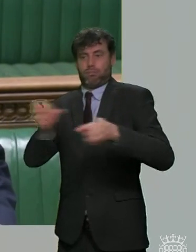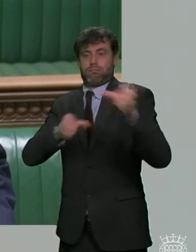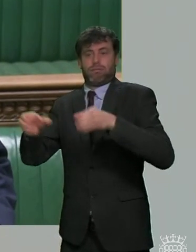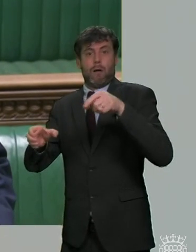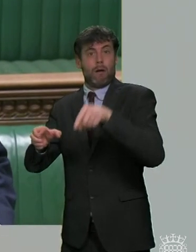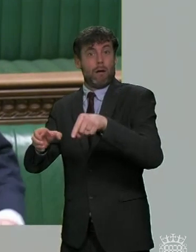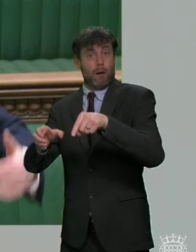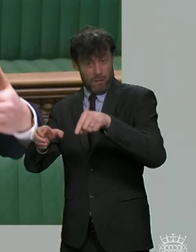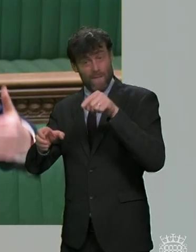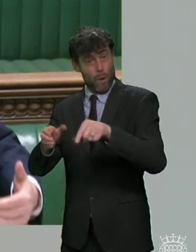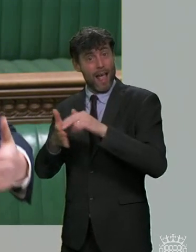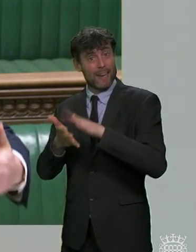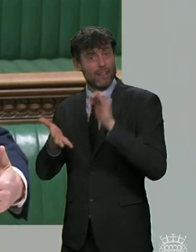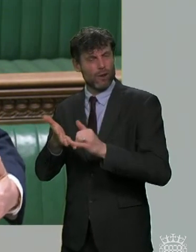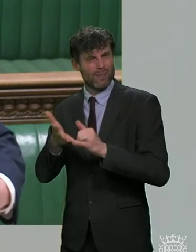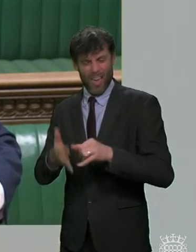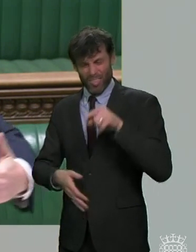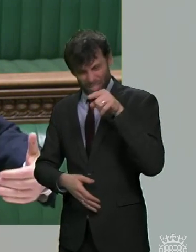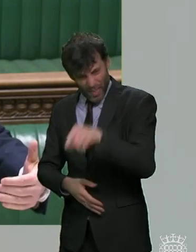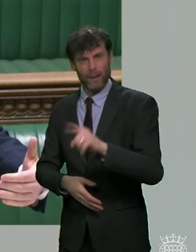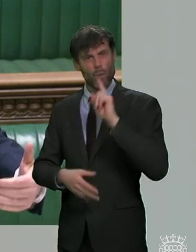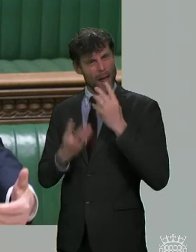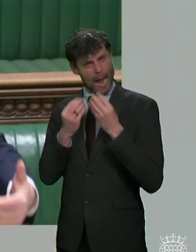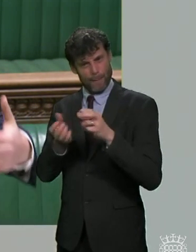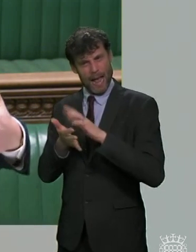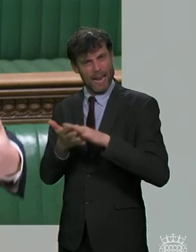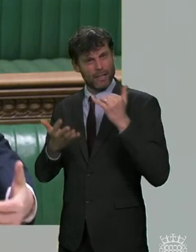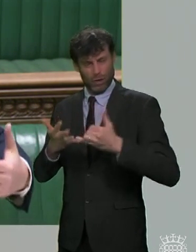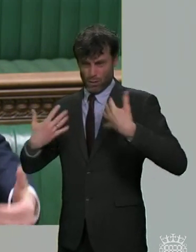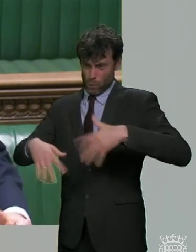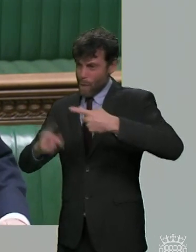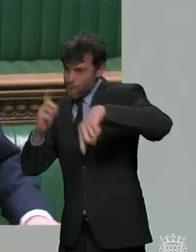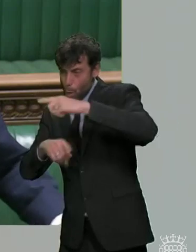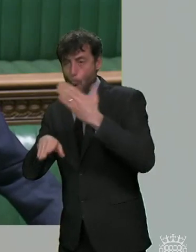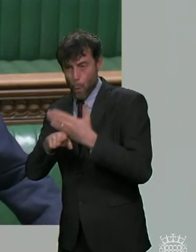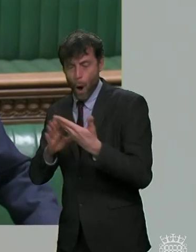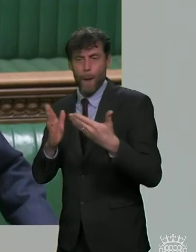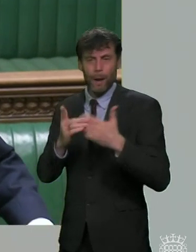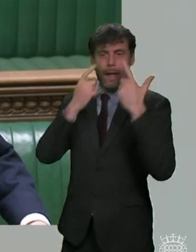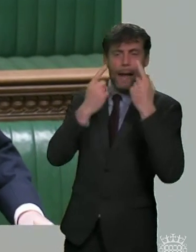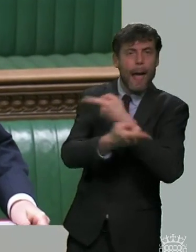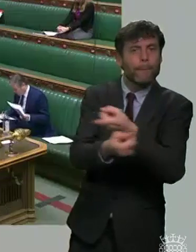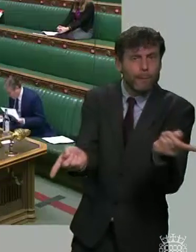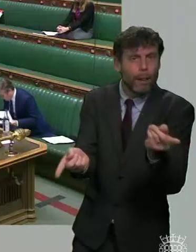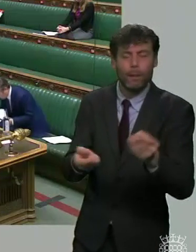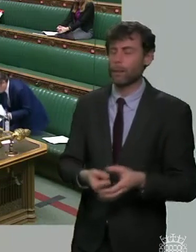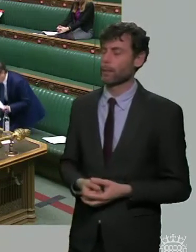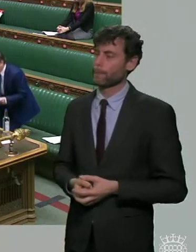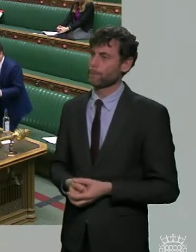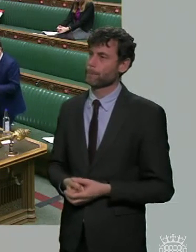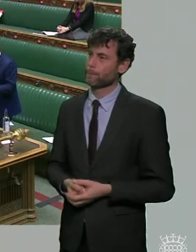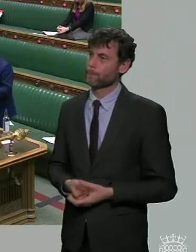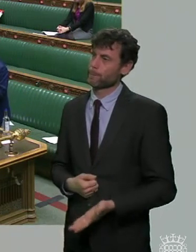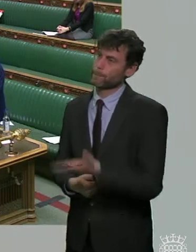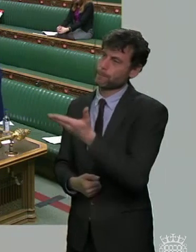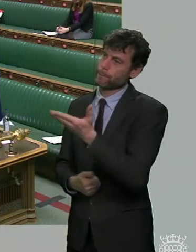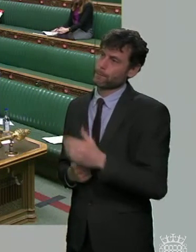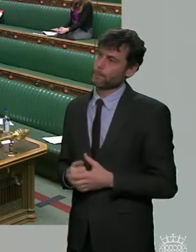That is something that is of massive benefit not just to patients but to hard-pressed nurses as well.